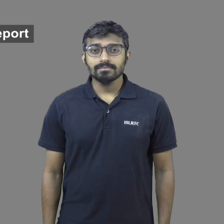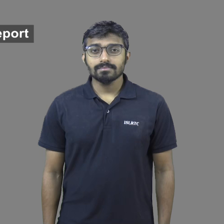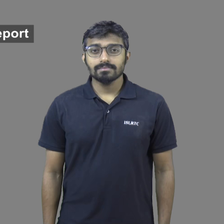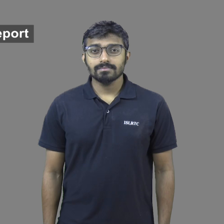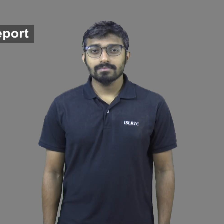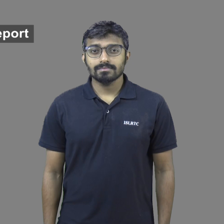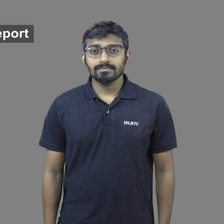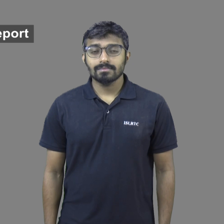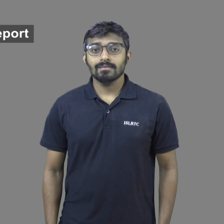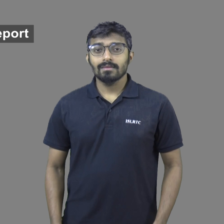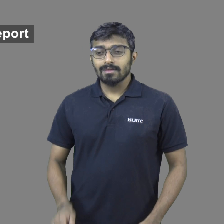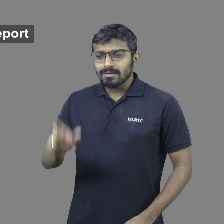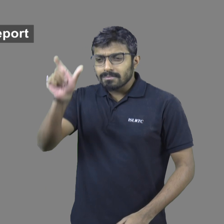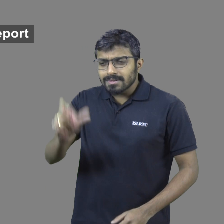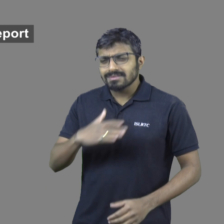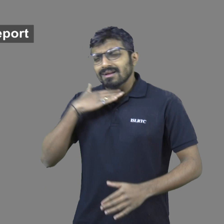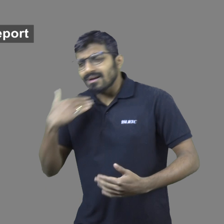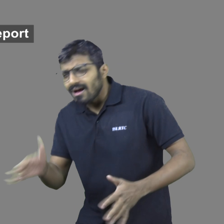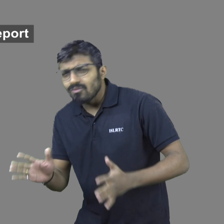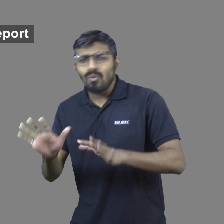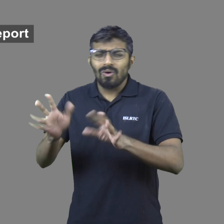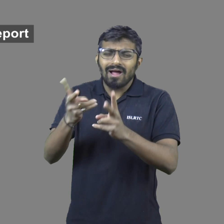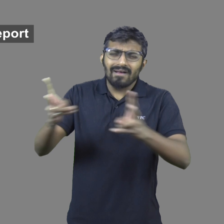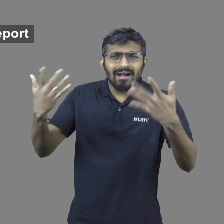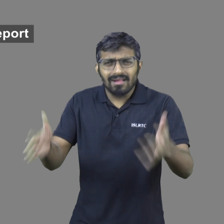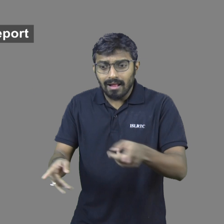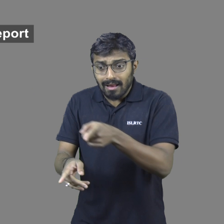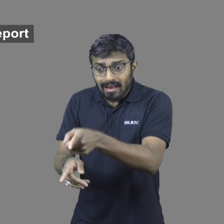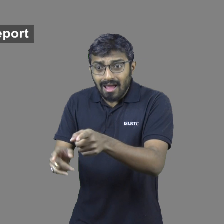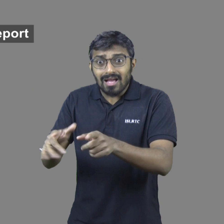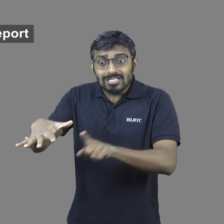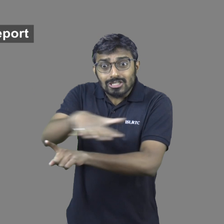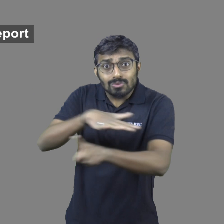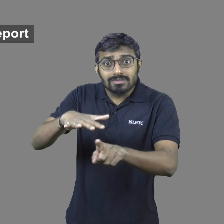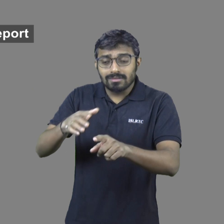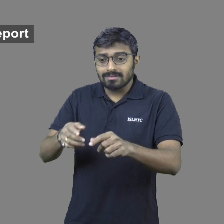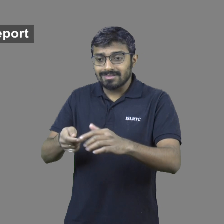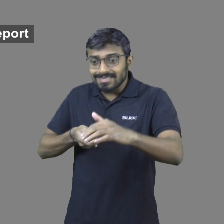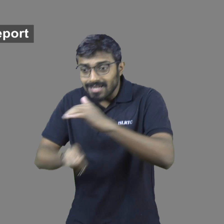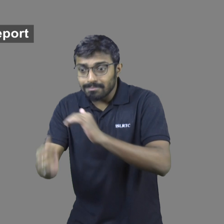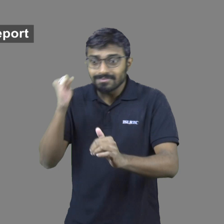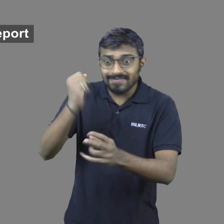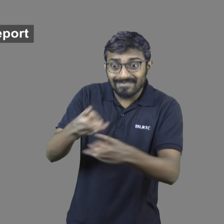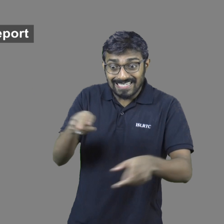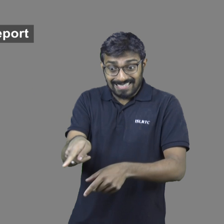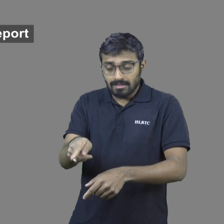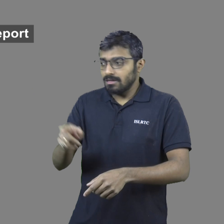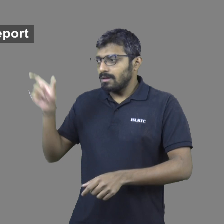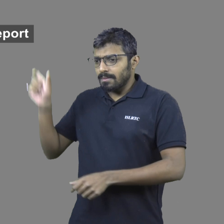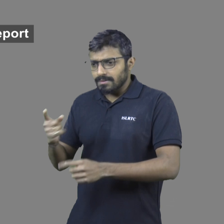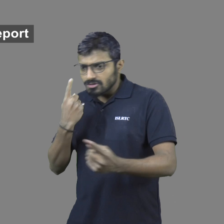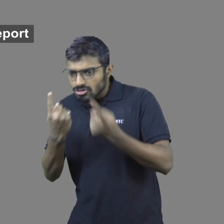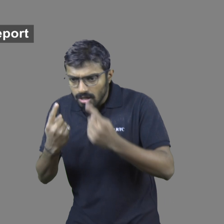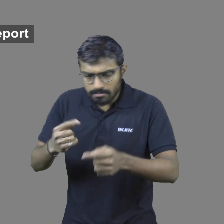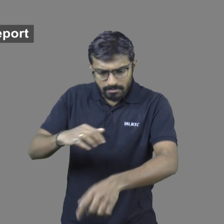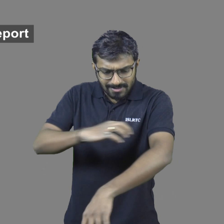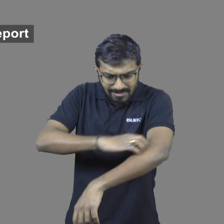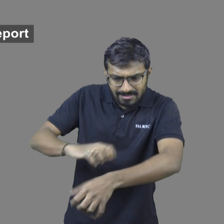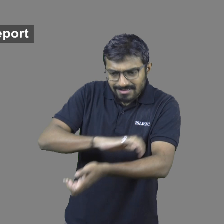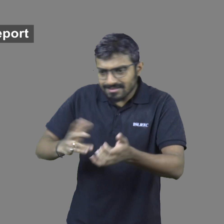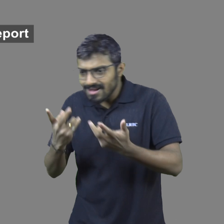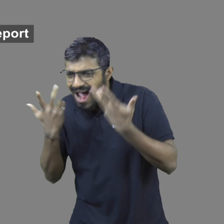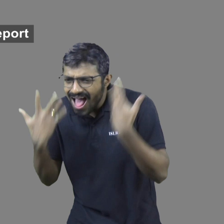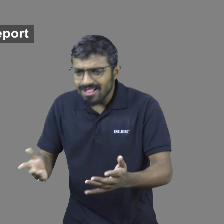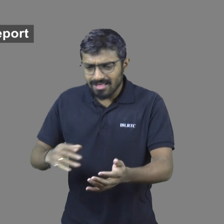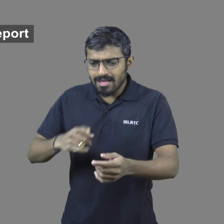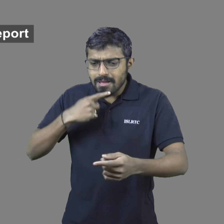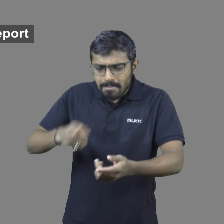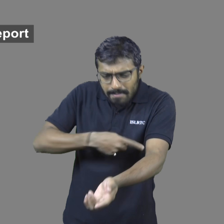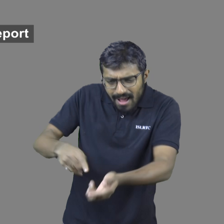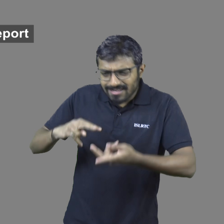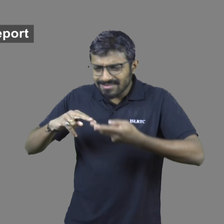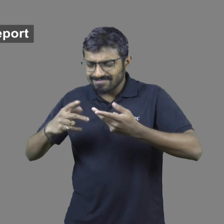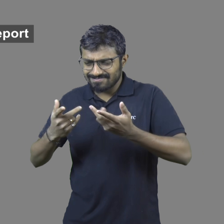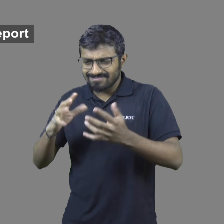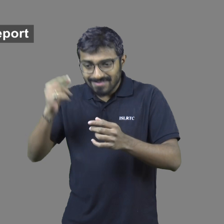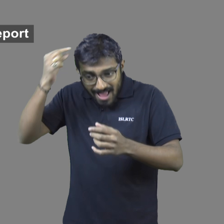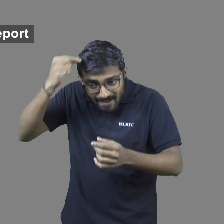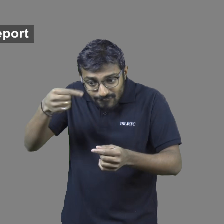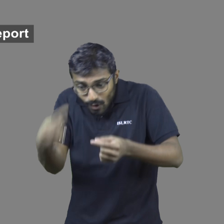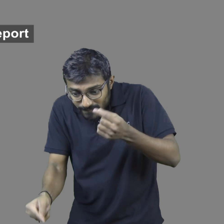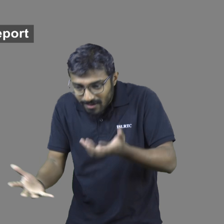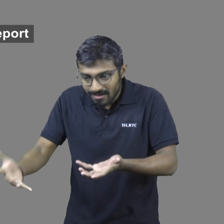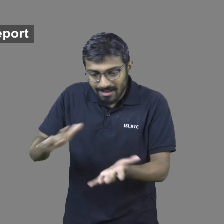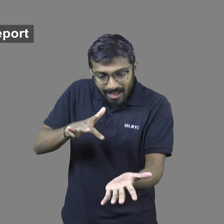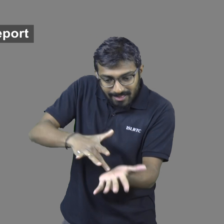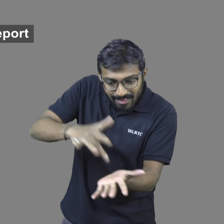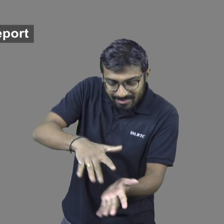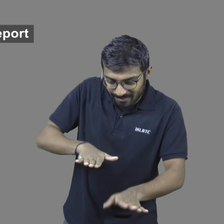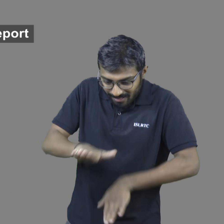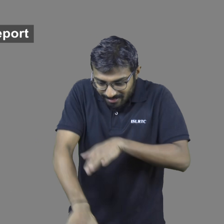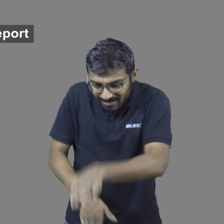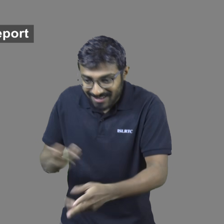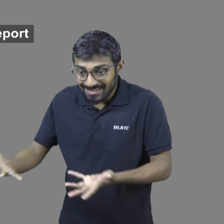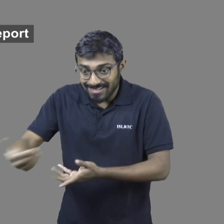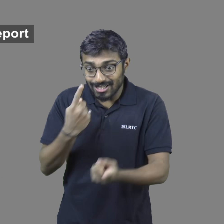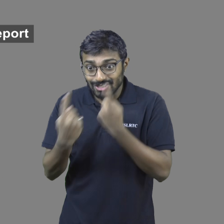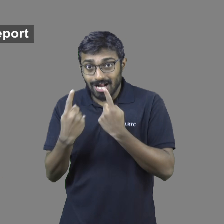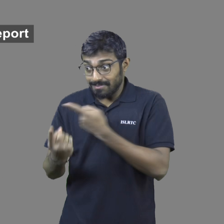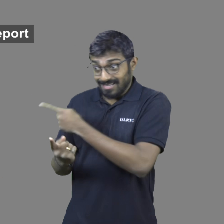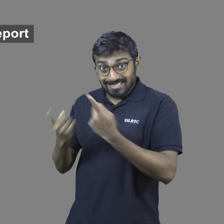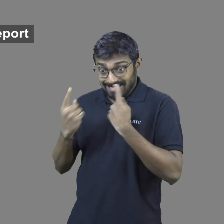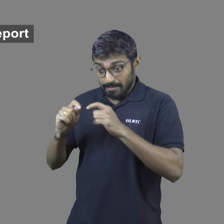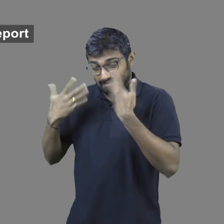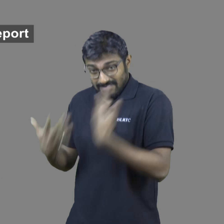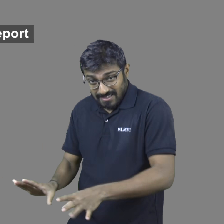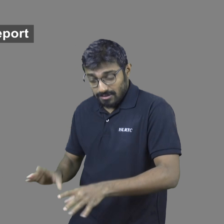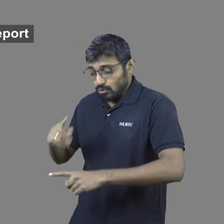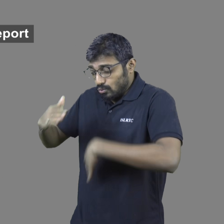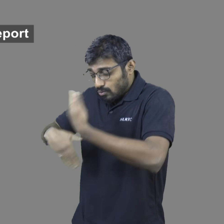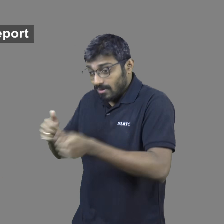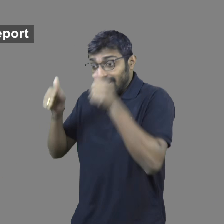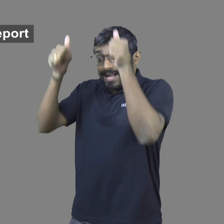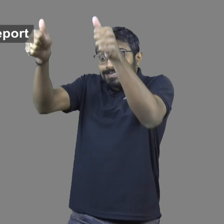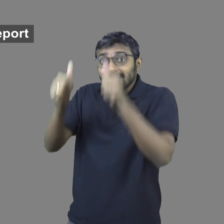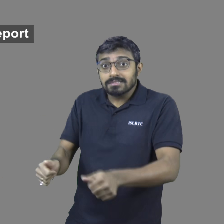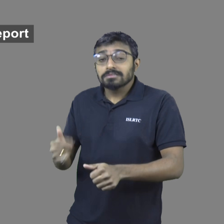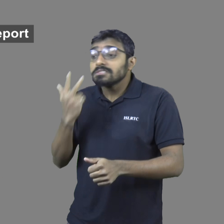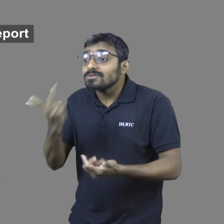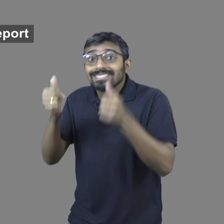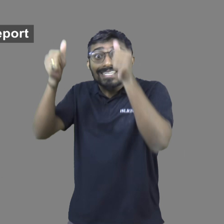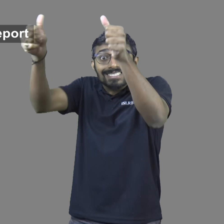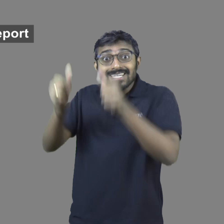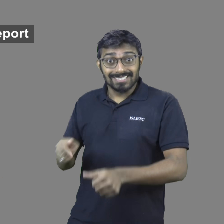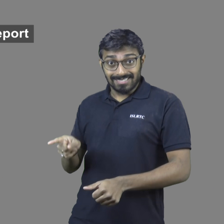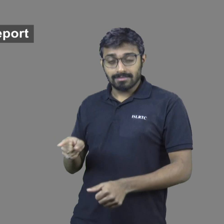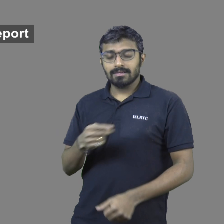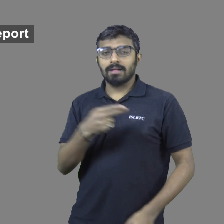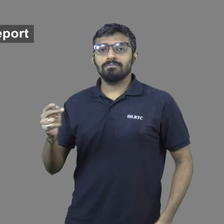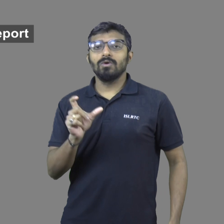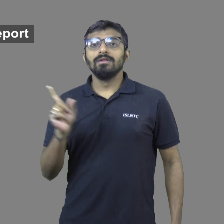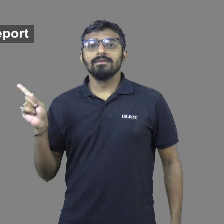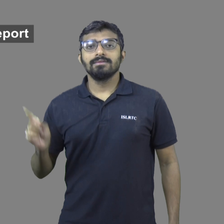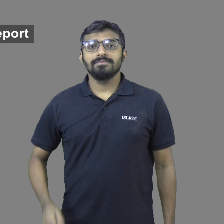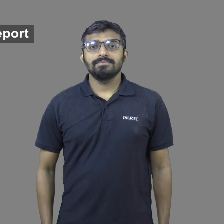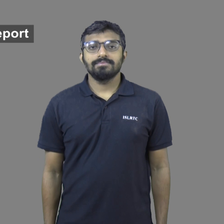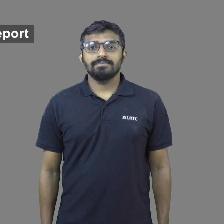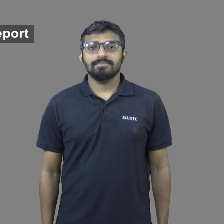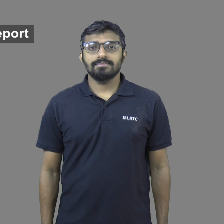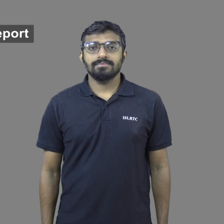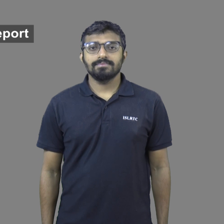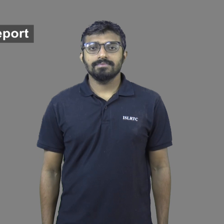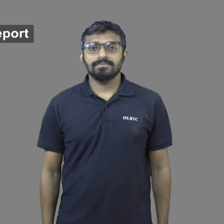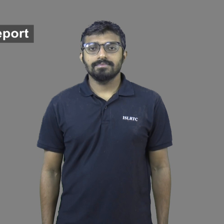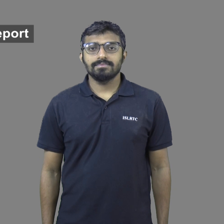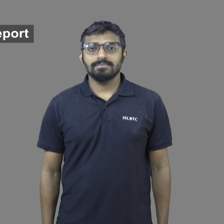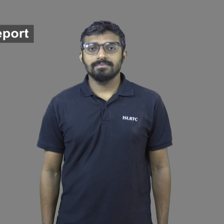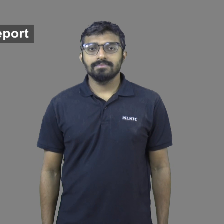Forensic Report